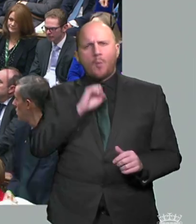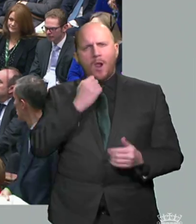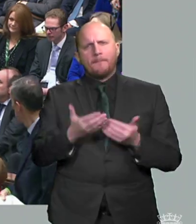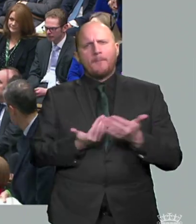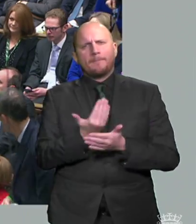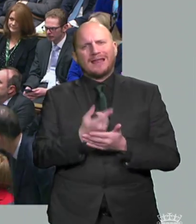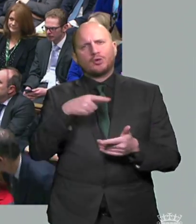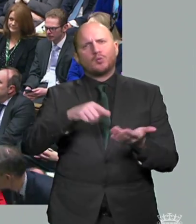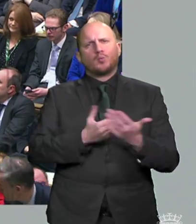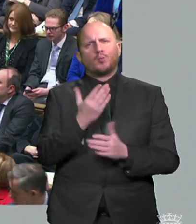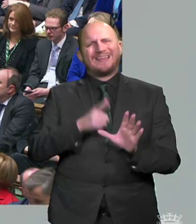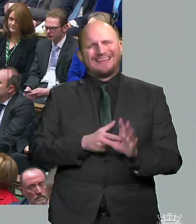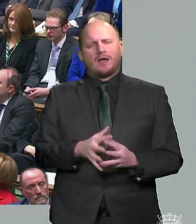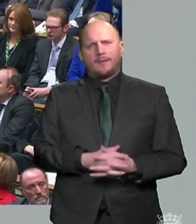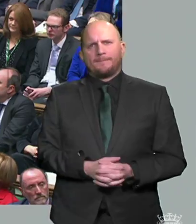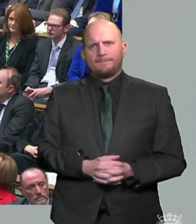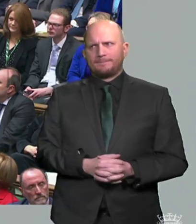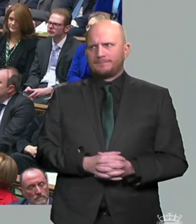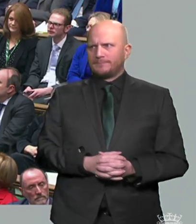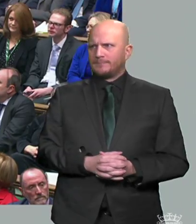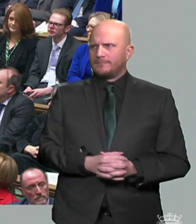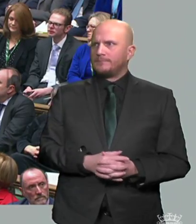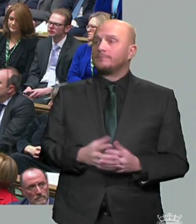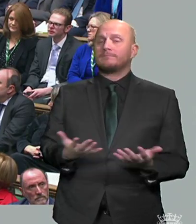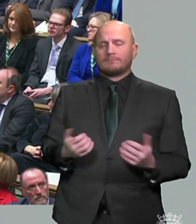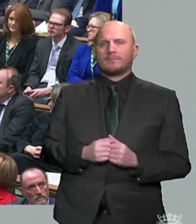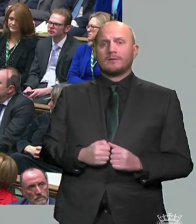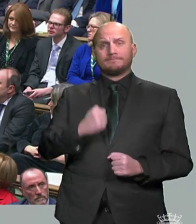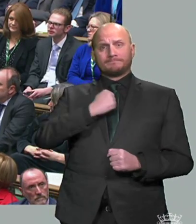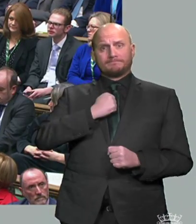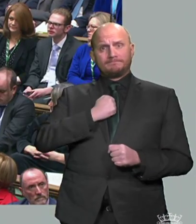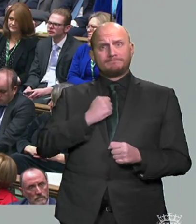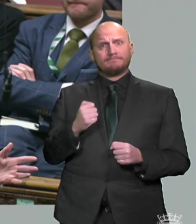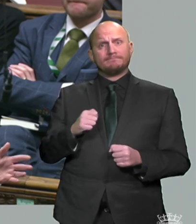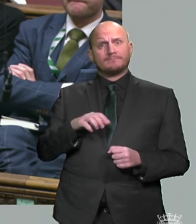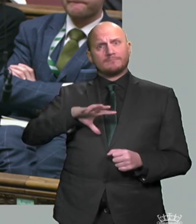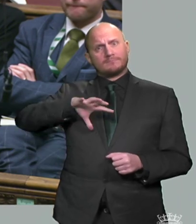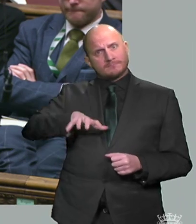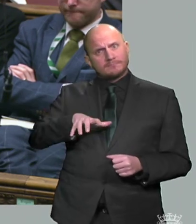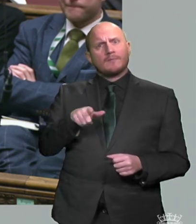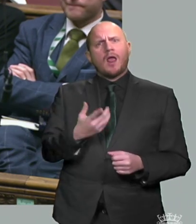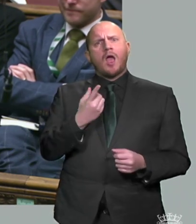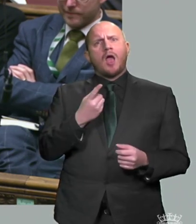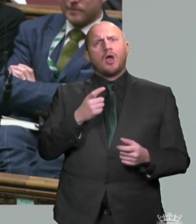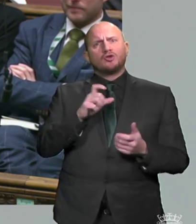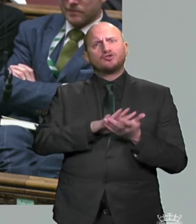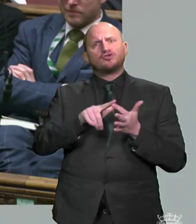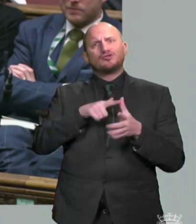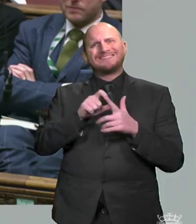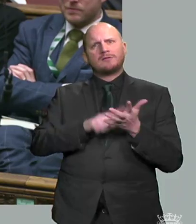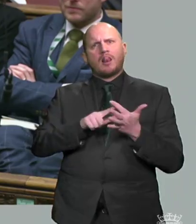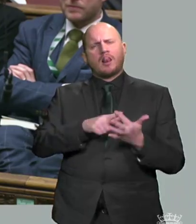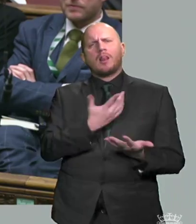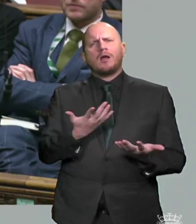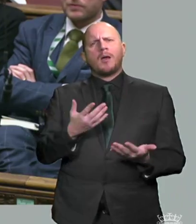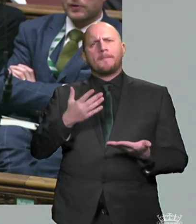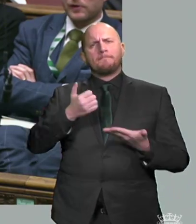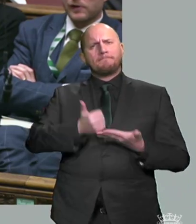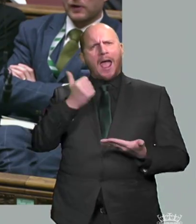With the closure of the last bank in Cheadle, yet another of my local communities has been left bereft of a high street banking service.